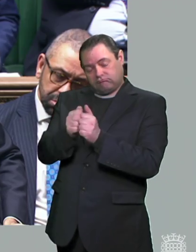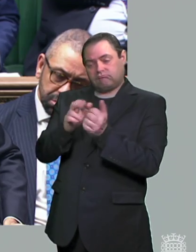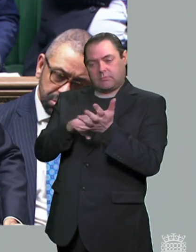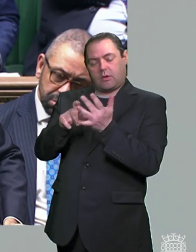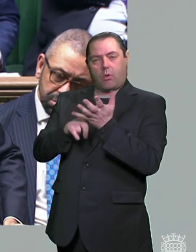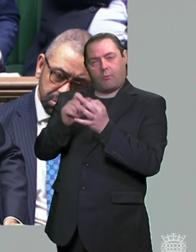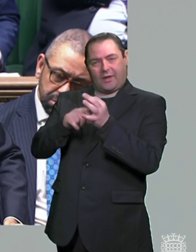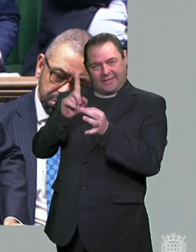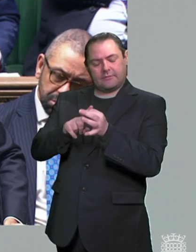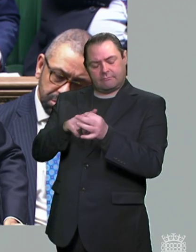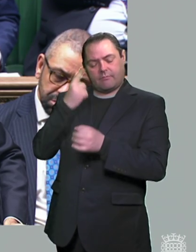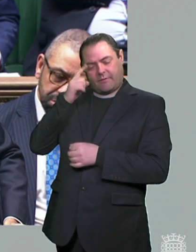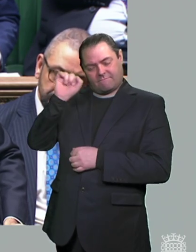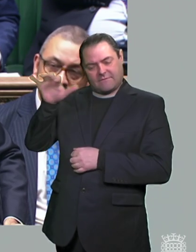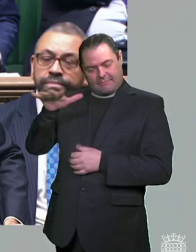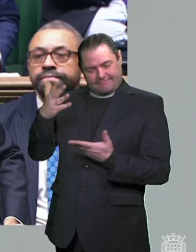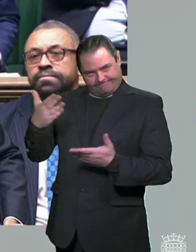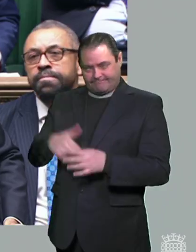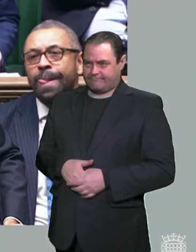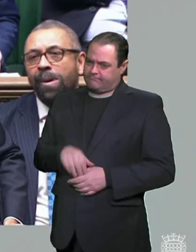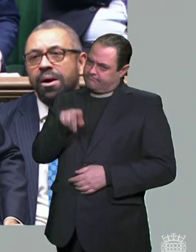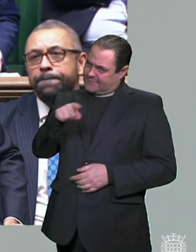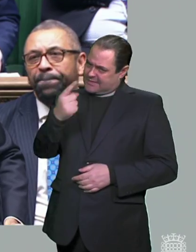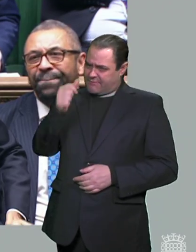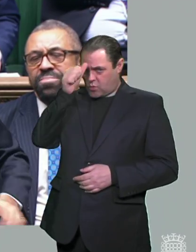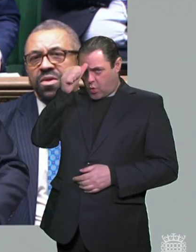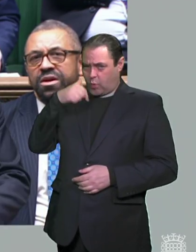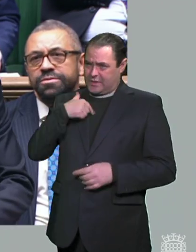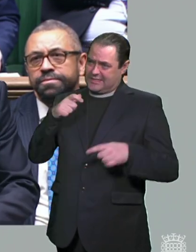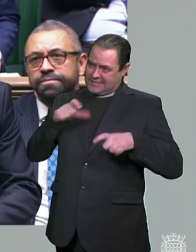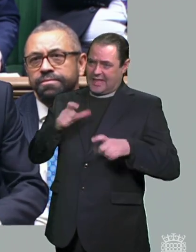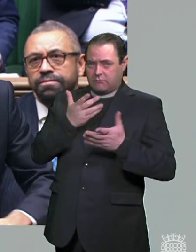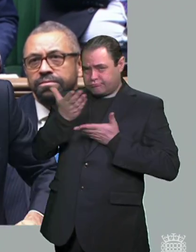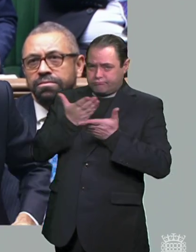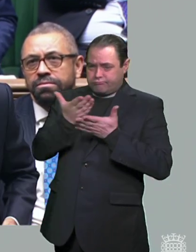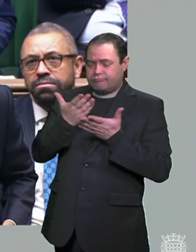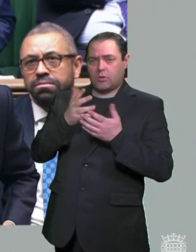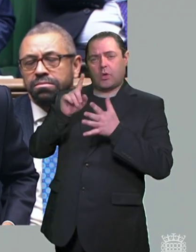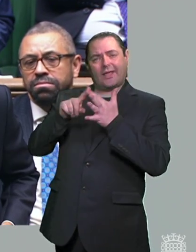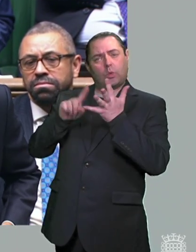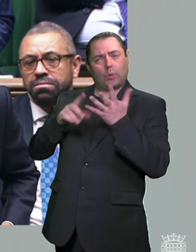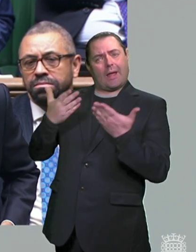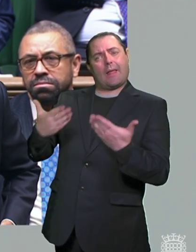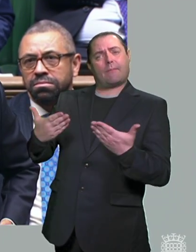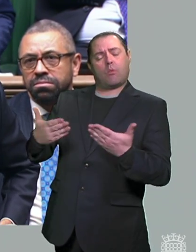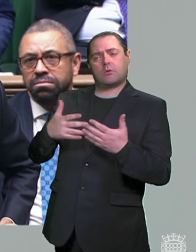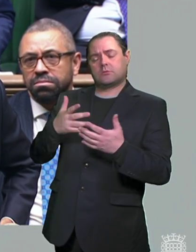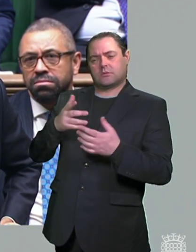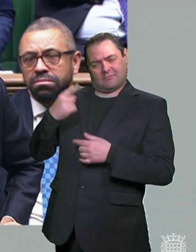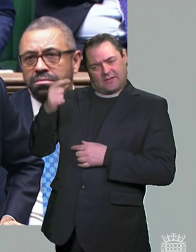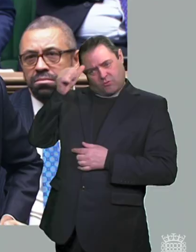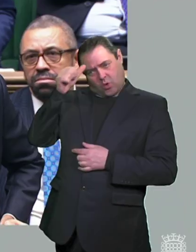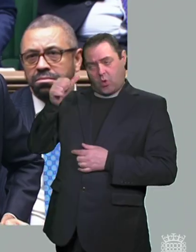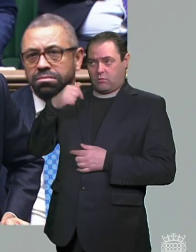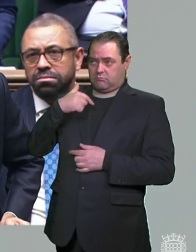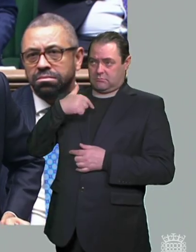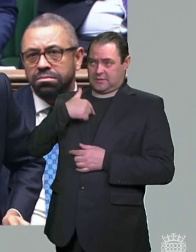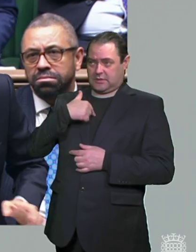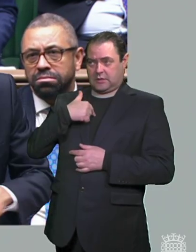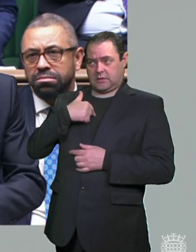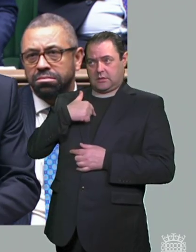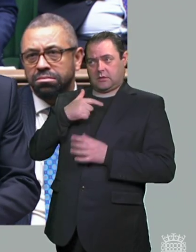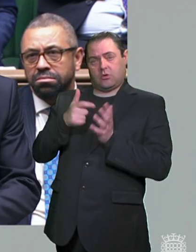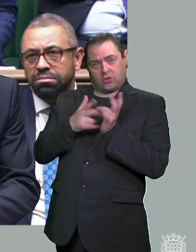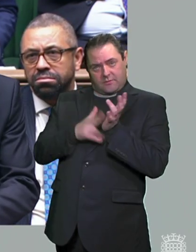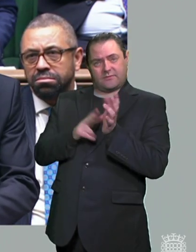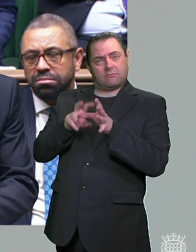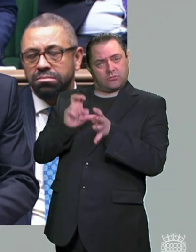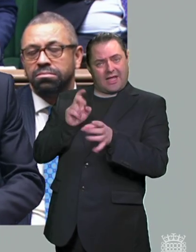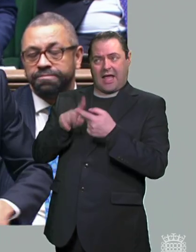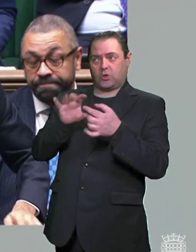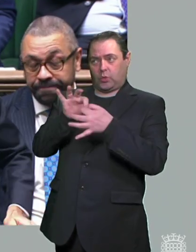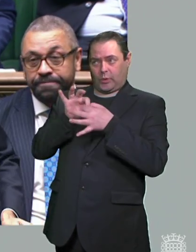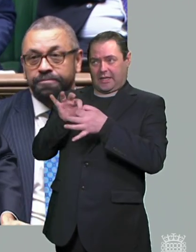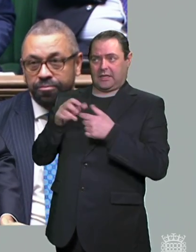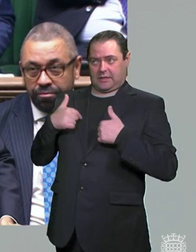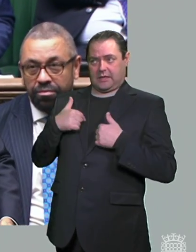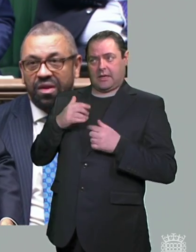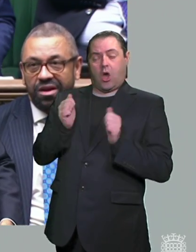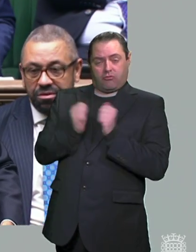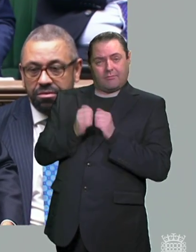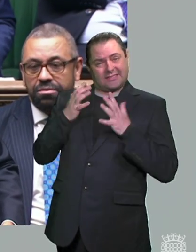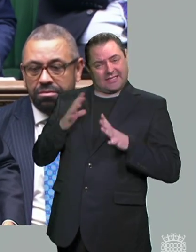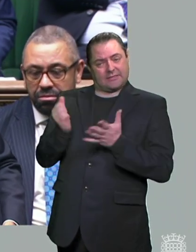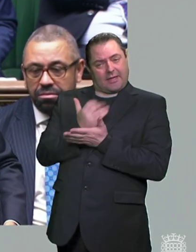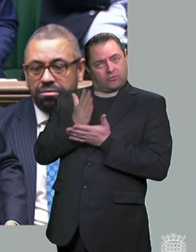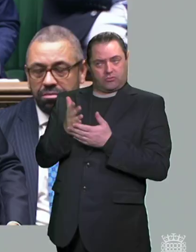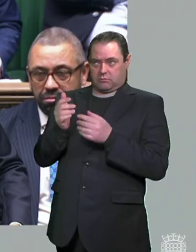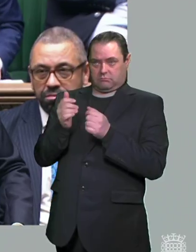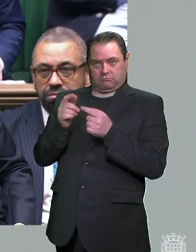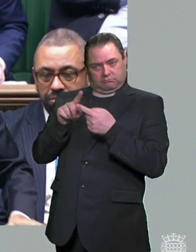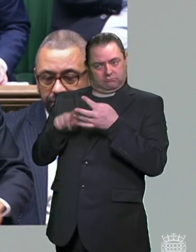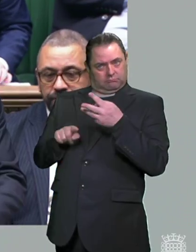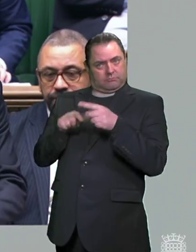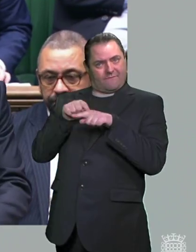Our thoughts are, of course, with them. As the right honourable and learned Gentleman knows, we are still in active discussions with the European Union, but he should know that I am a Conservative, a Brexiter and a Unionist, and any agreement that we reach needs to tick all three boxes.